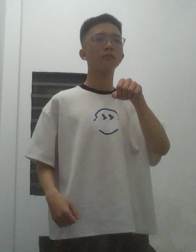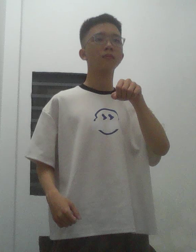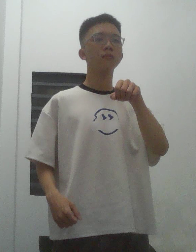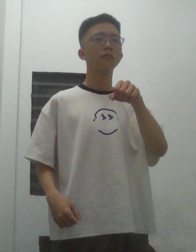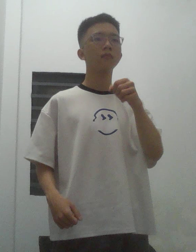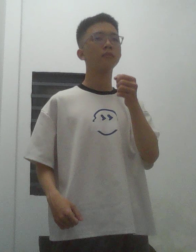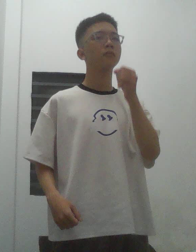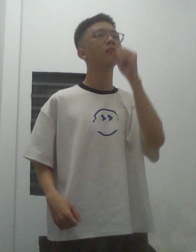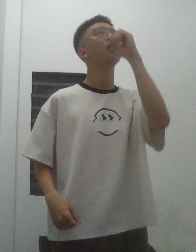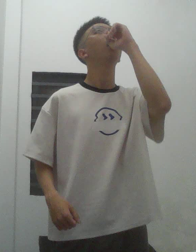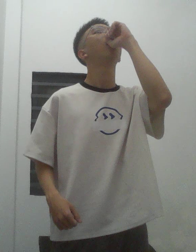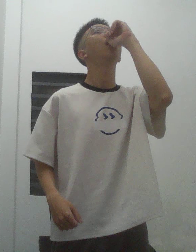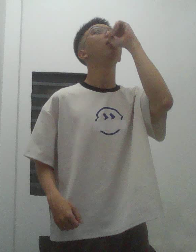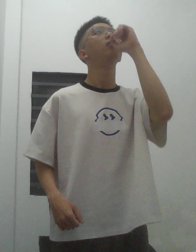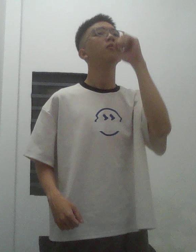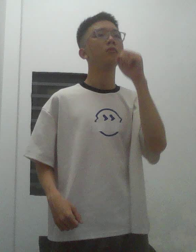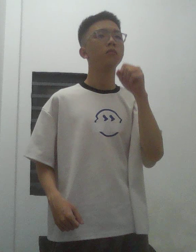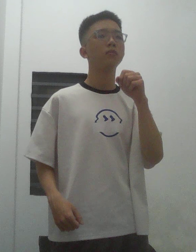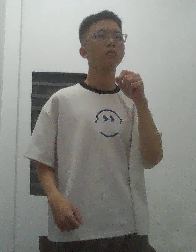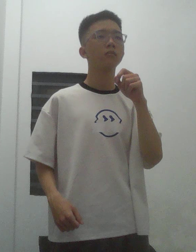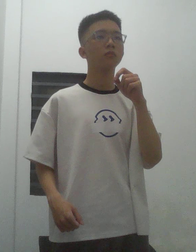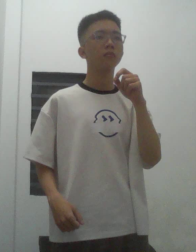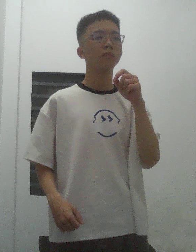uong